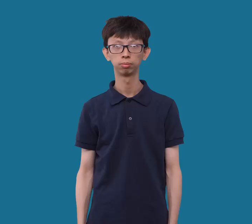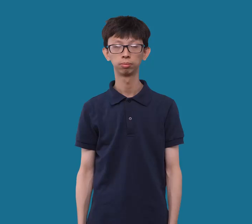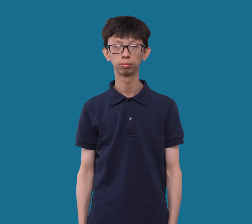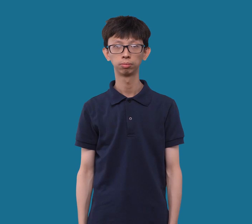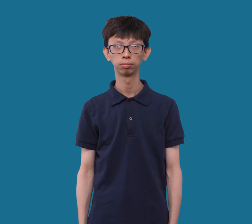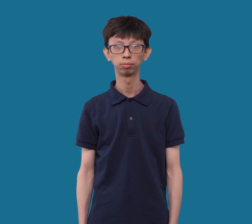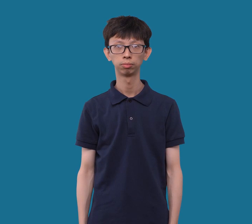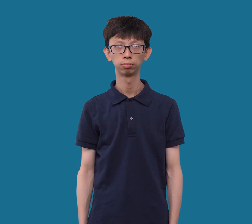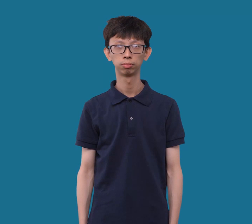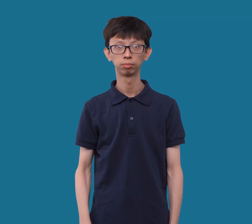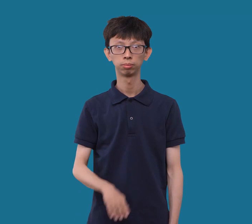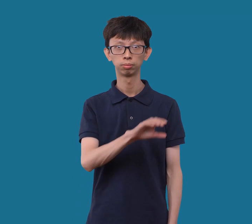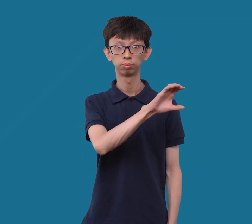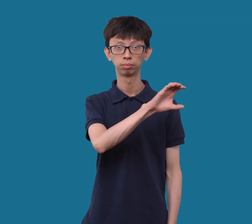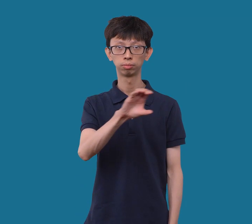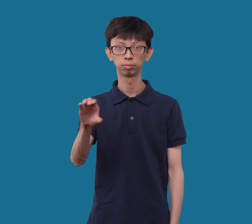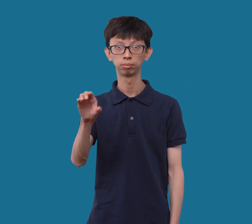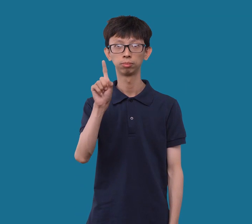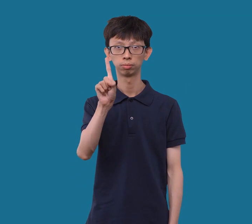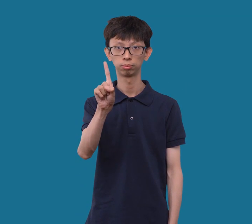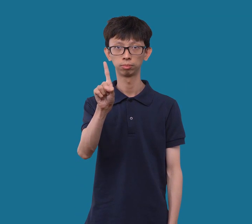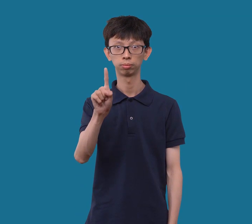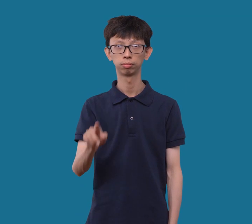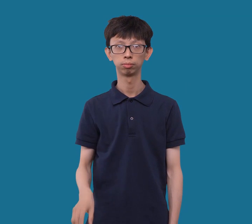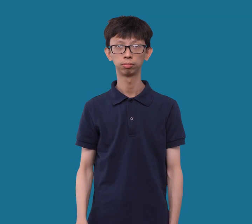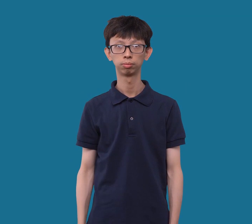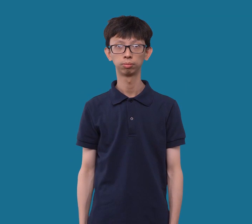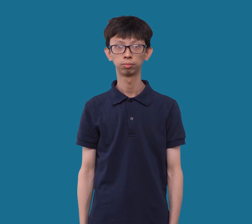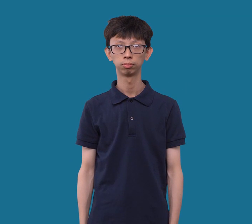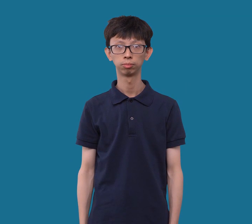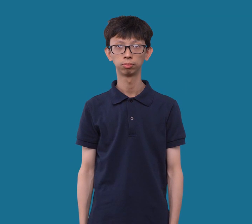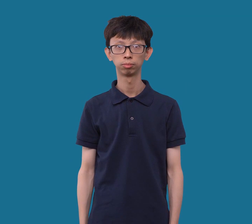câu đơn